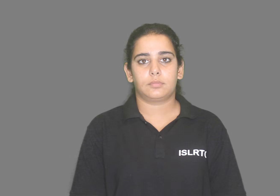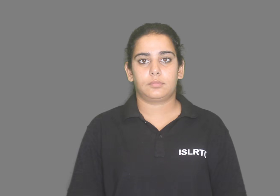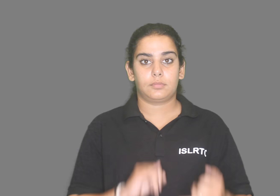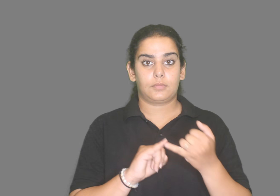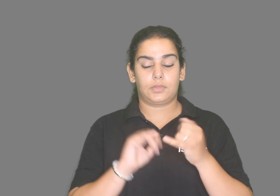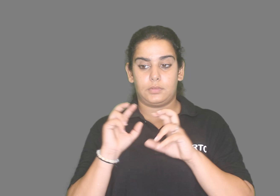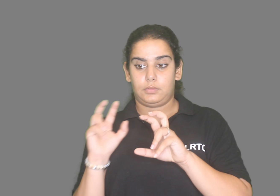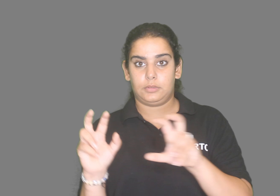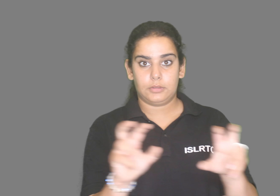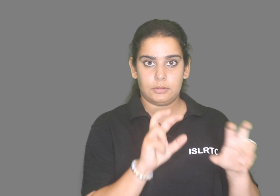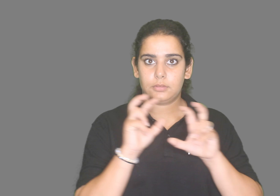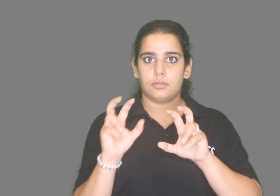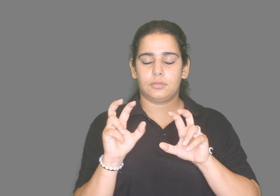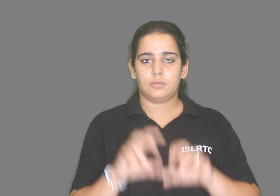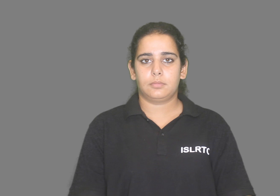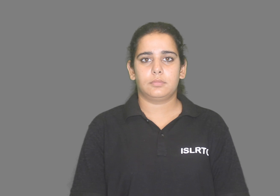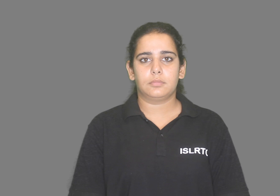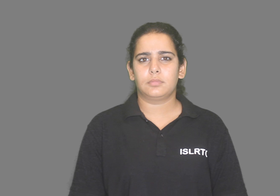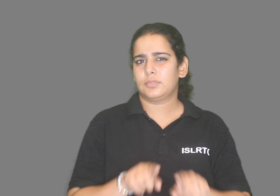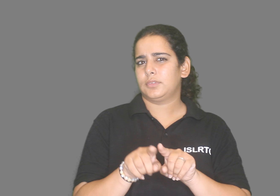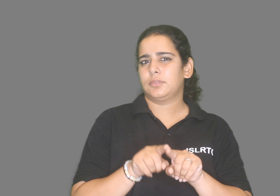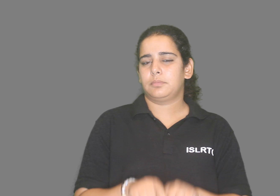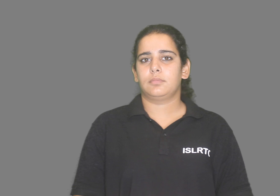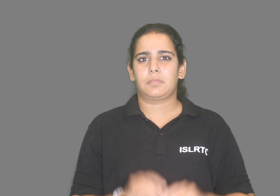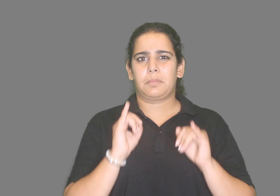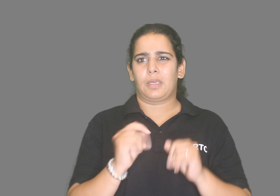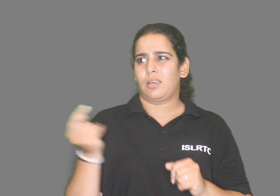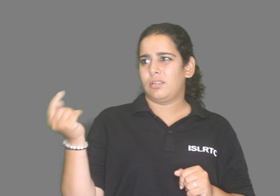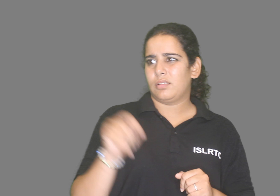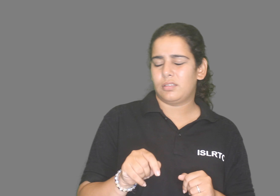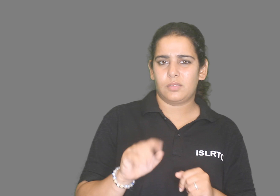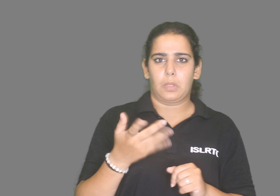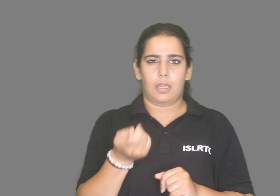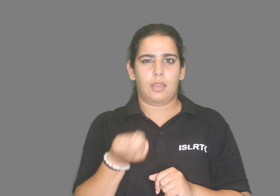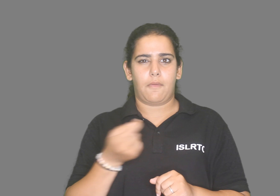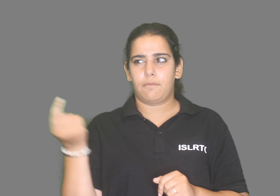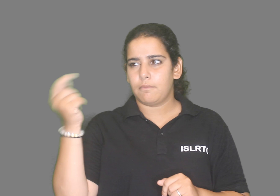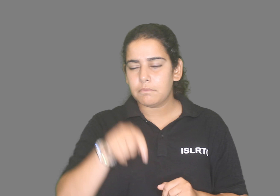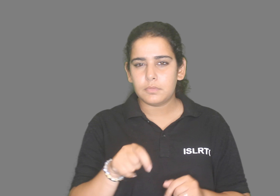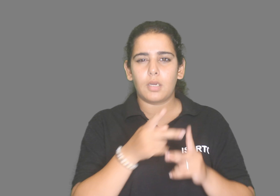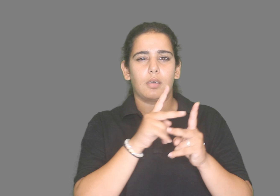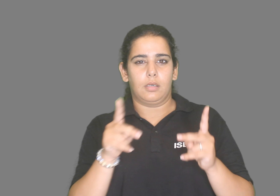Security The state of being free from danger or injury